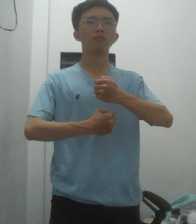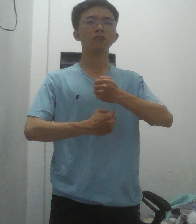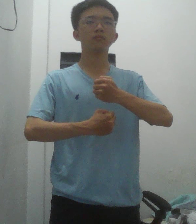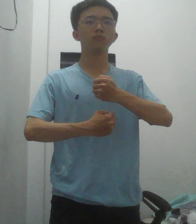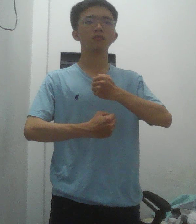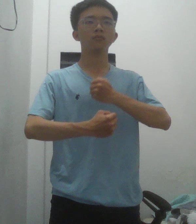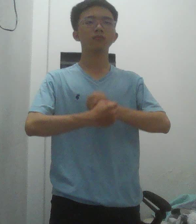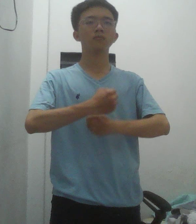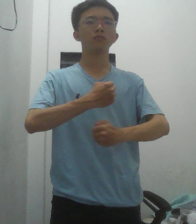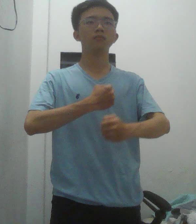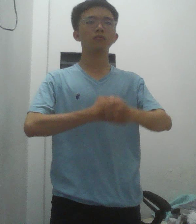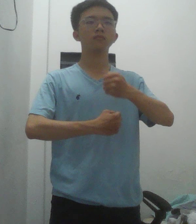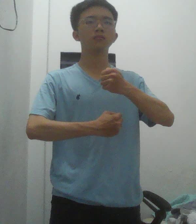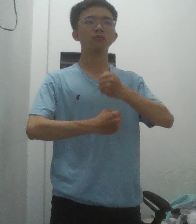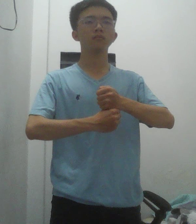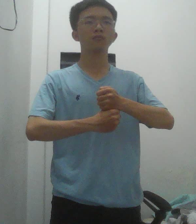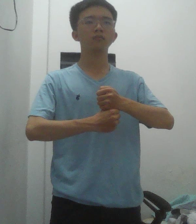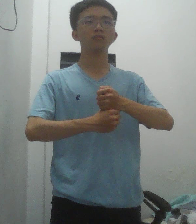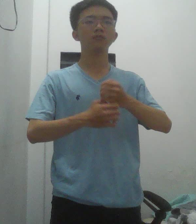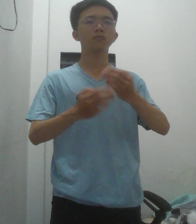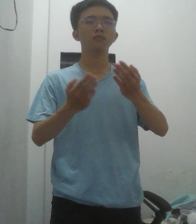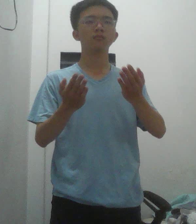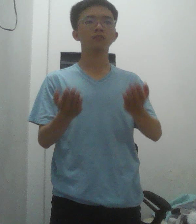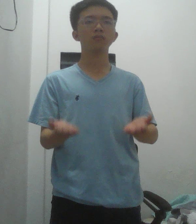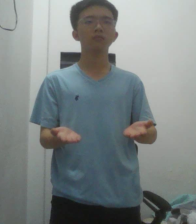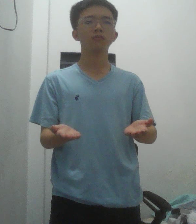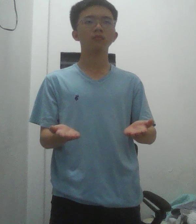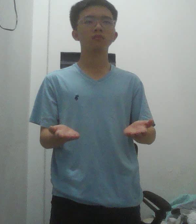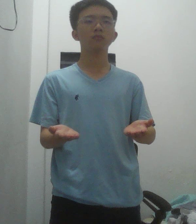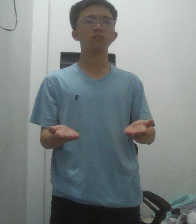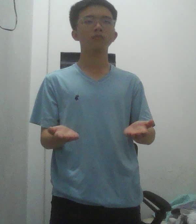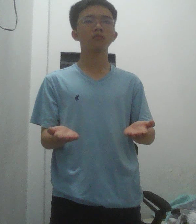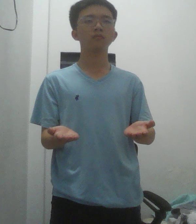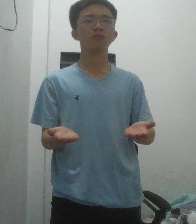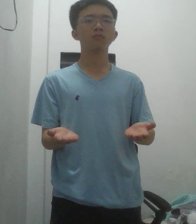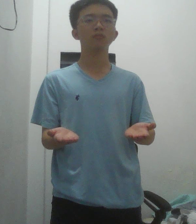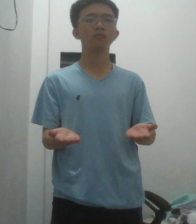nam nay